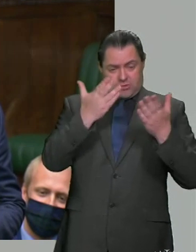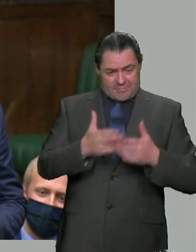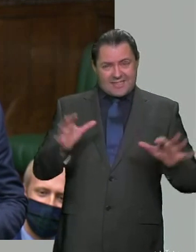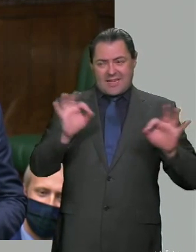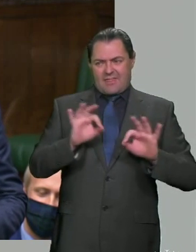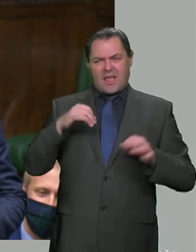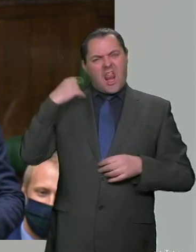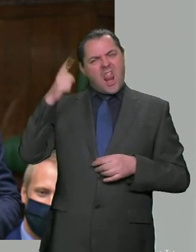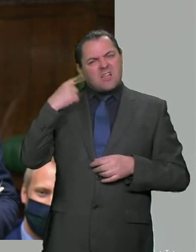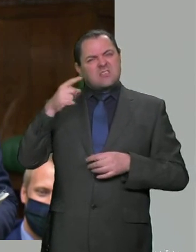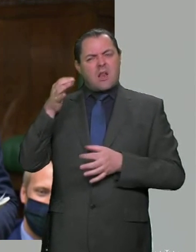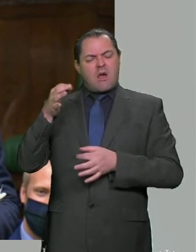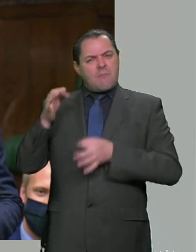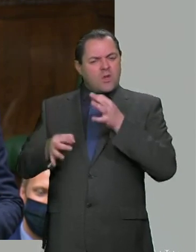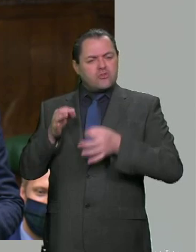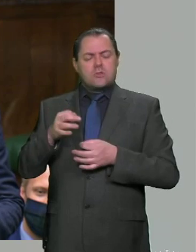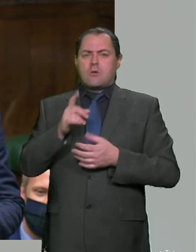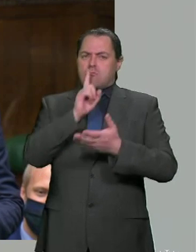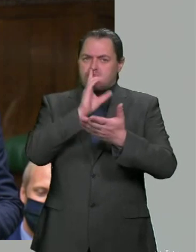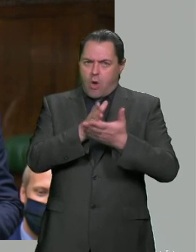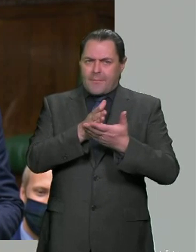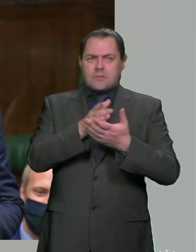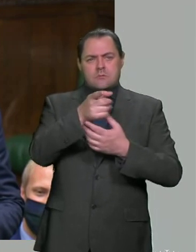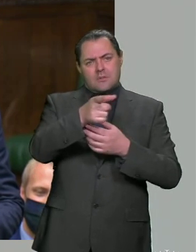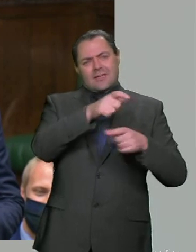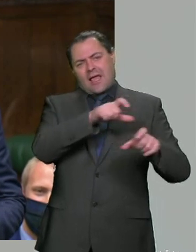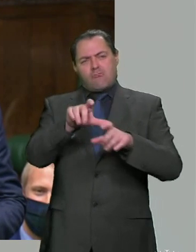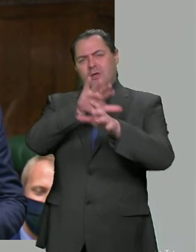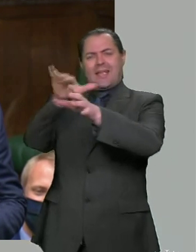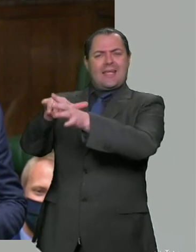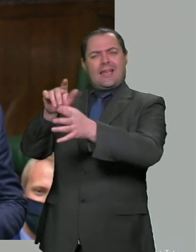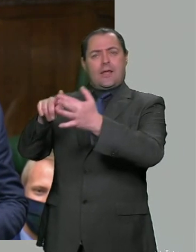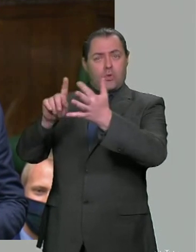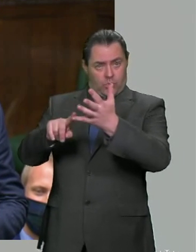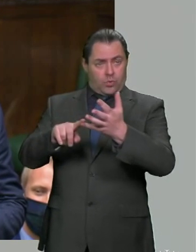London politicians promised Scotland a place in the European Union.